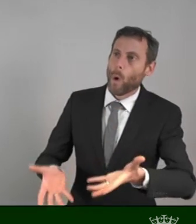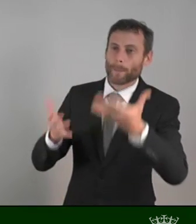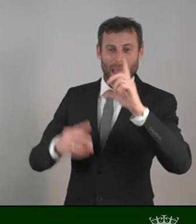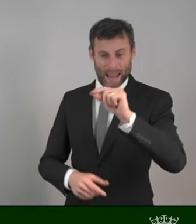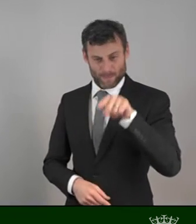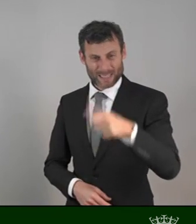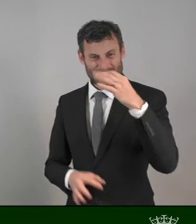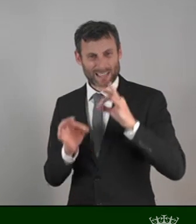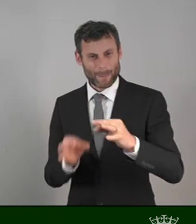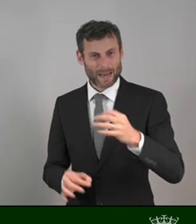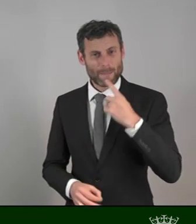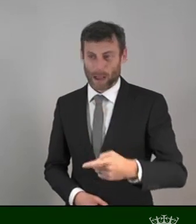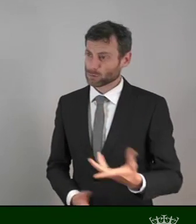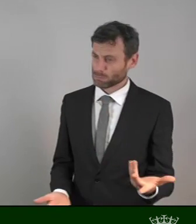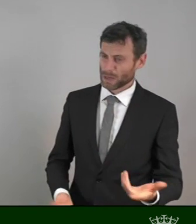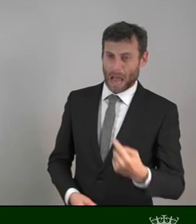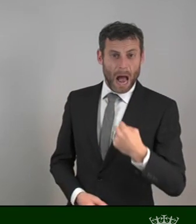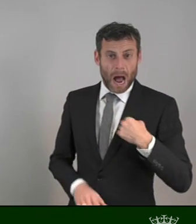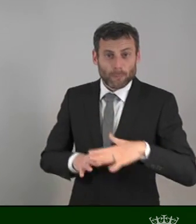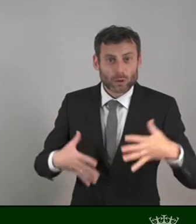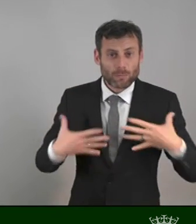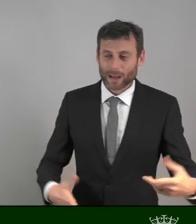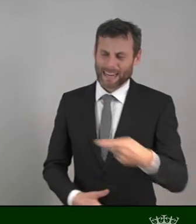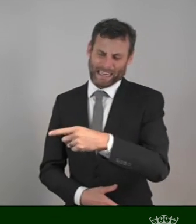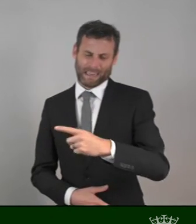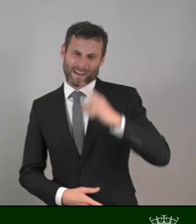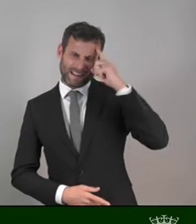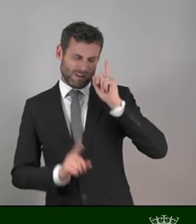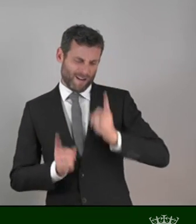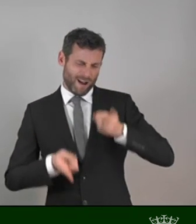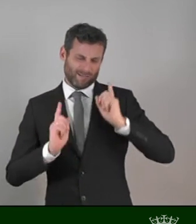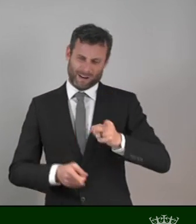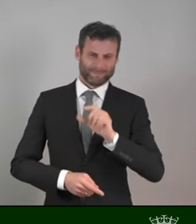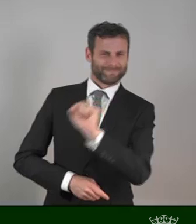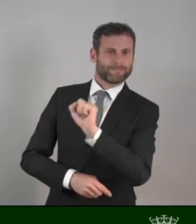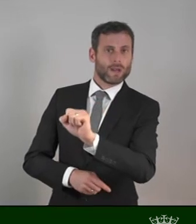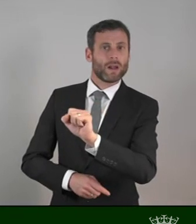I am not surprised by what the right honourable Gentleman has said because he is so pessimistic.